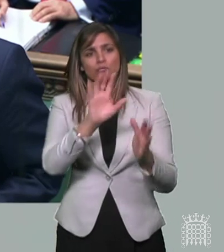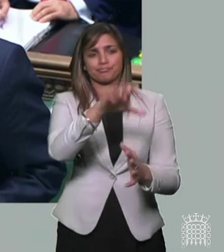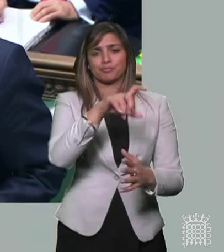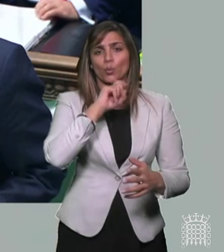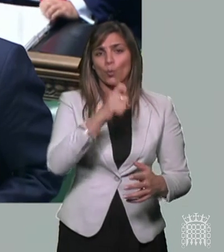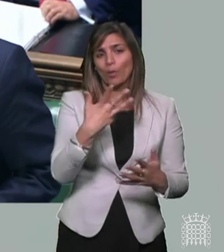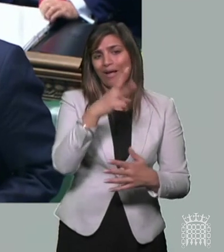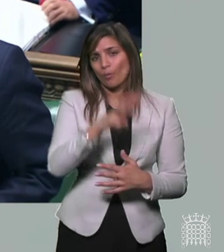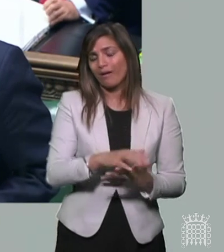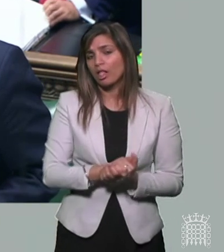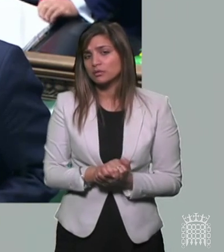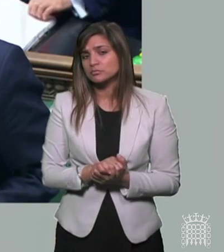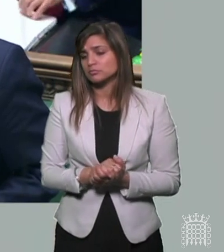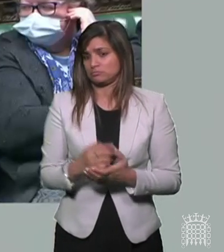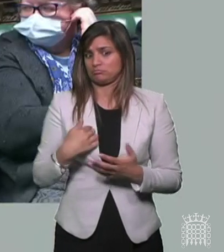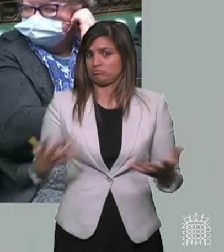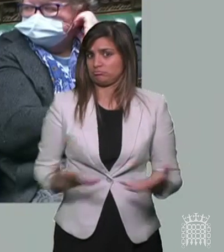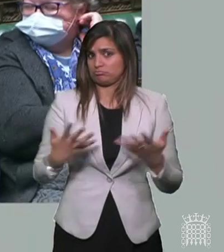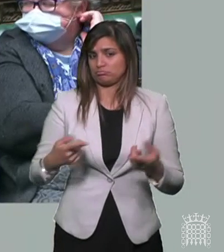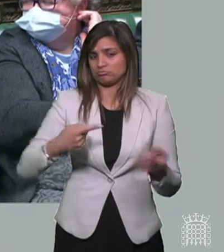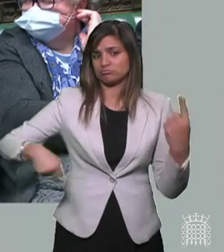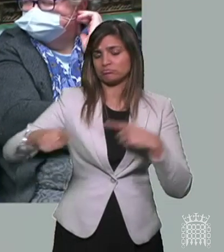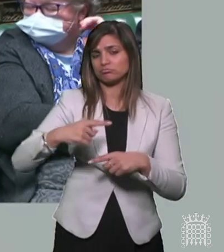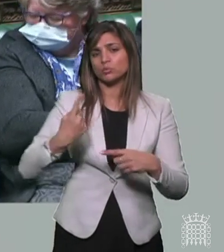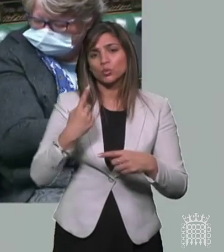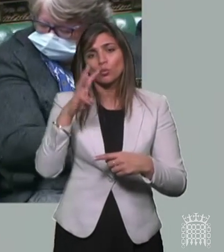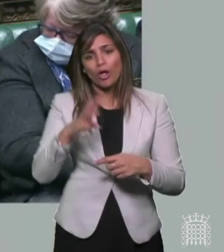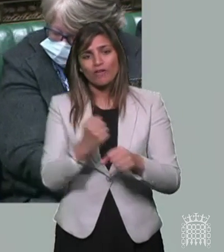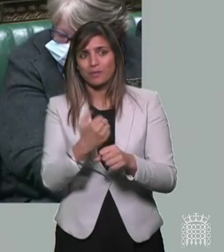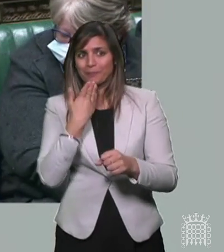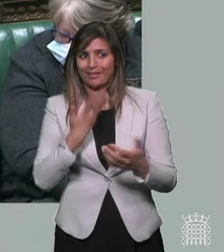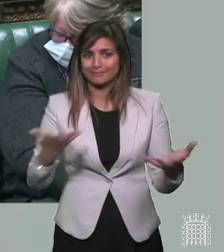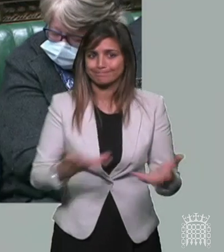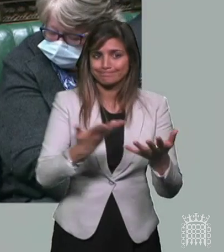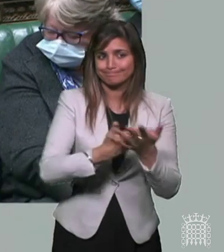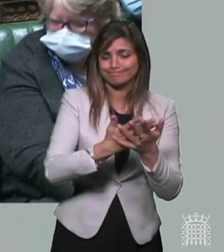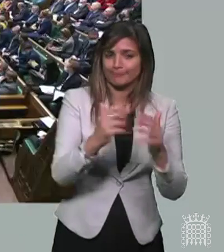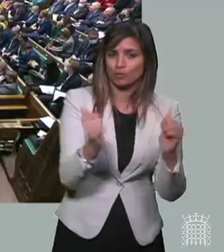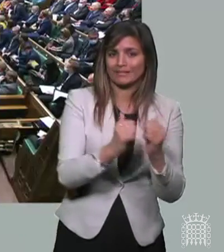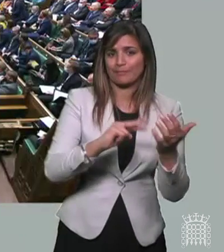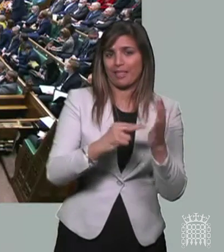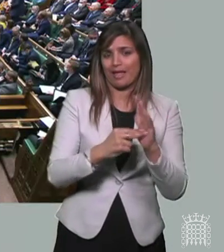I urge our friends in the Welsh Government to agree those plans as a matter of urgency.